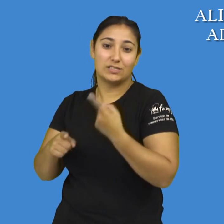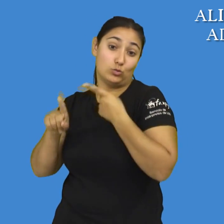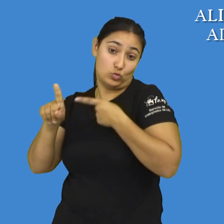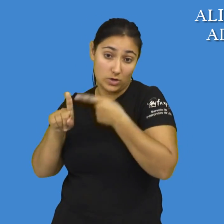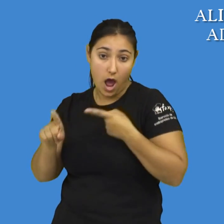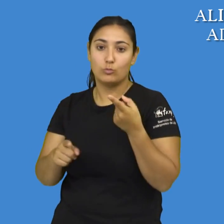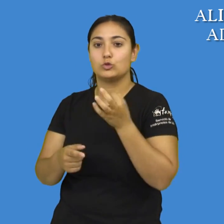usar